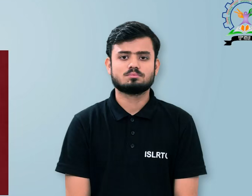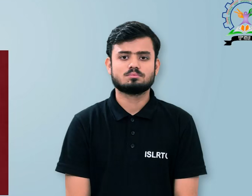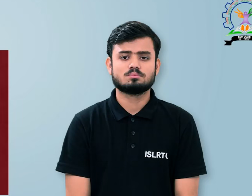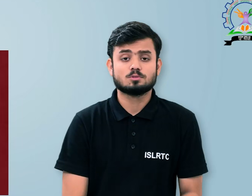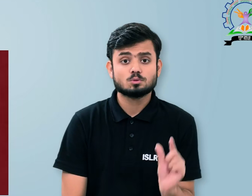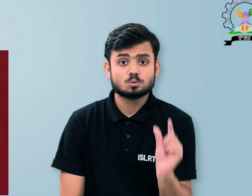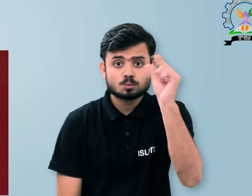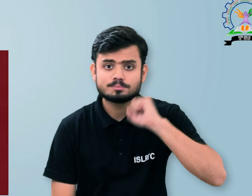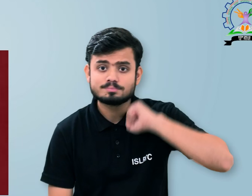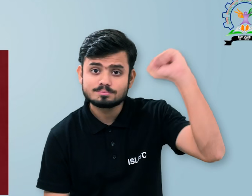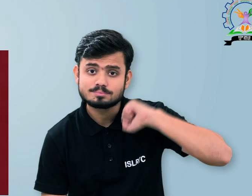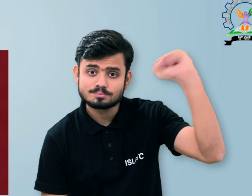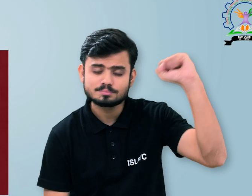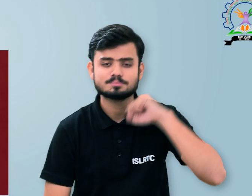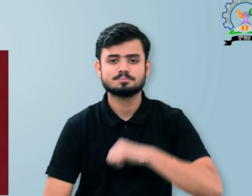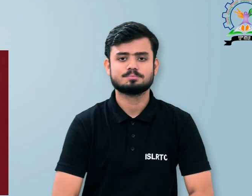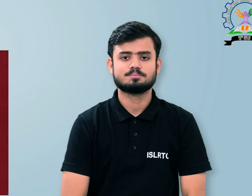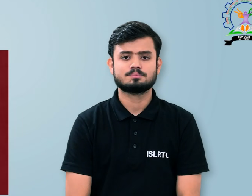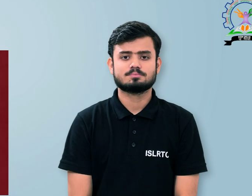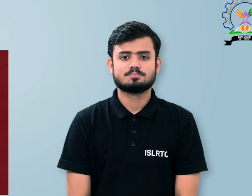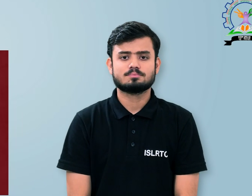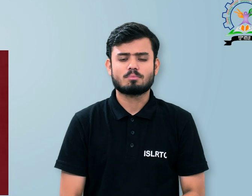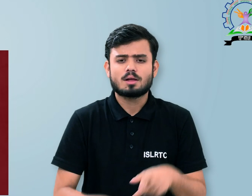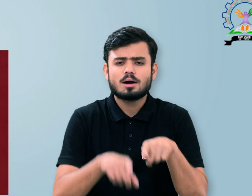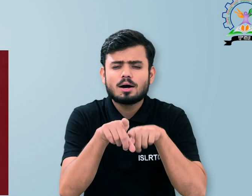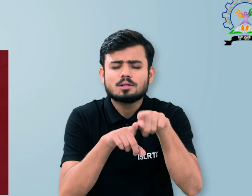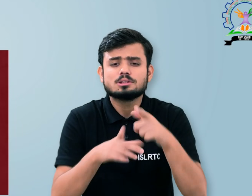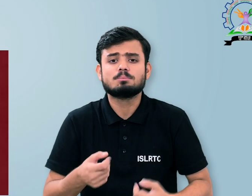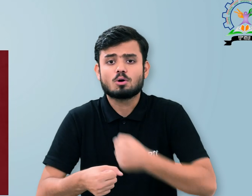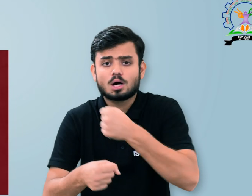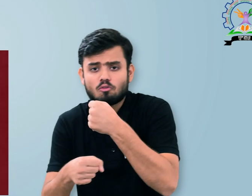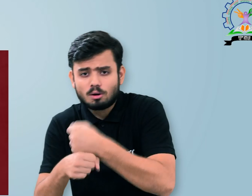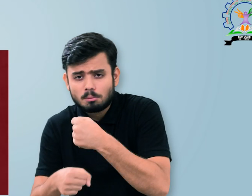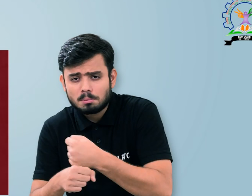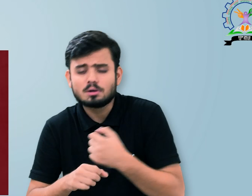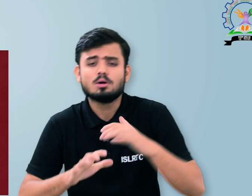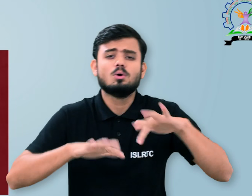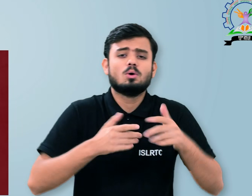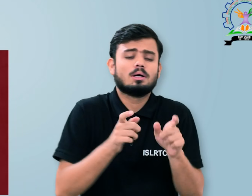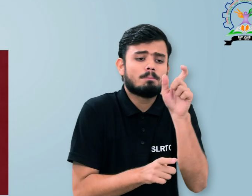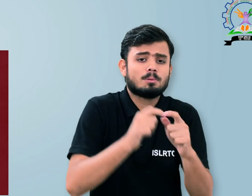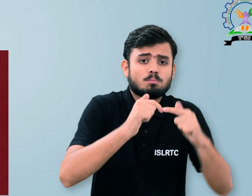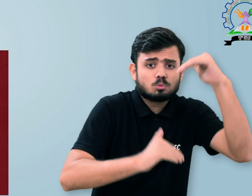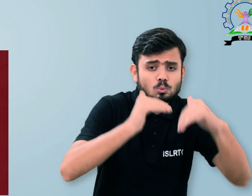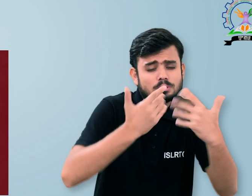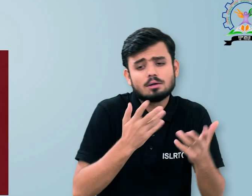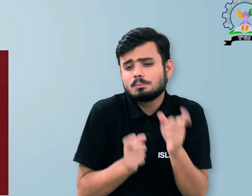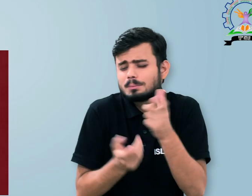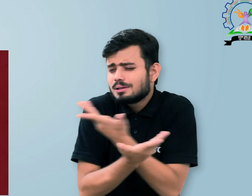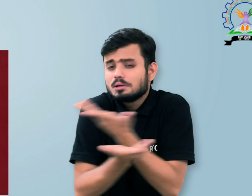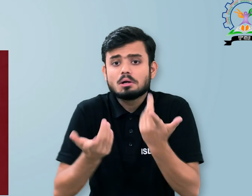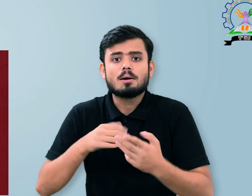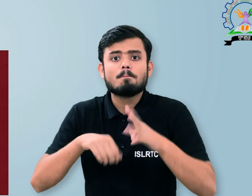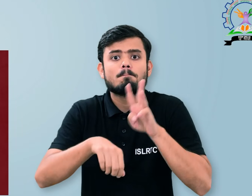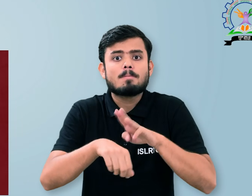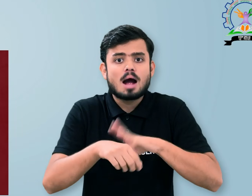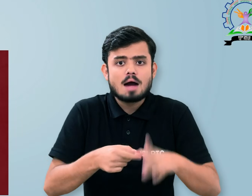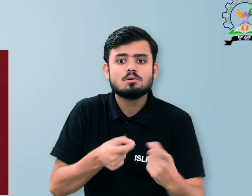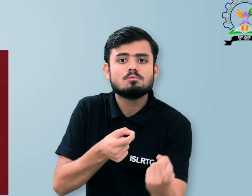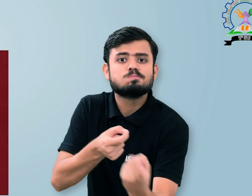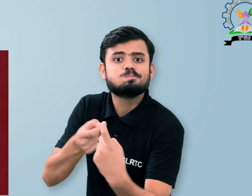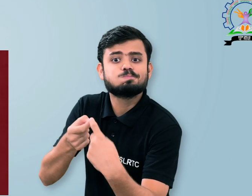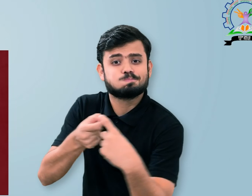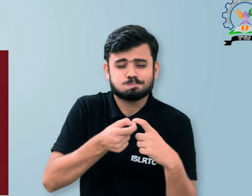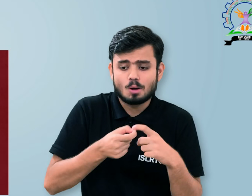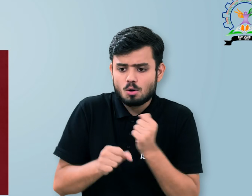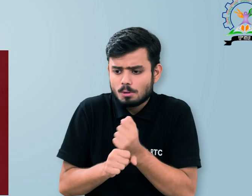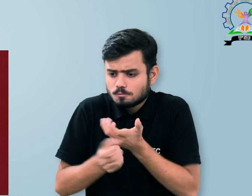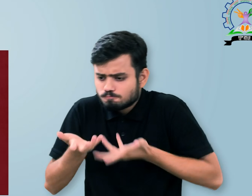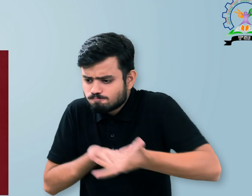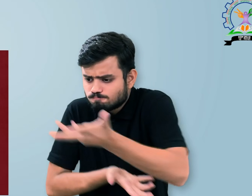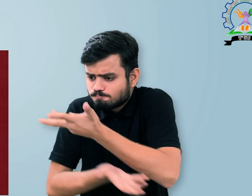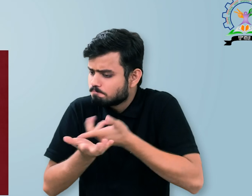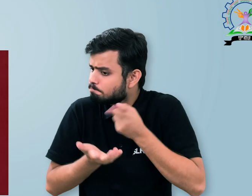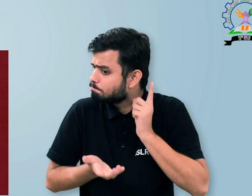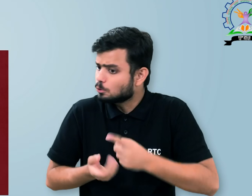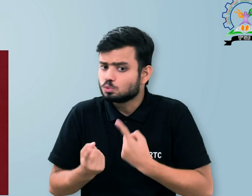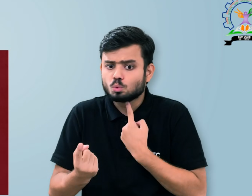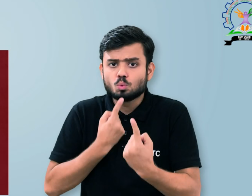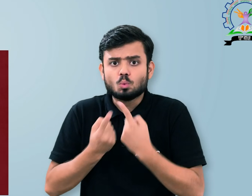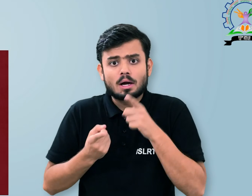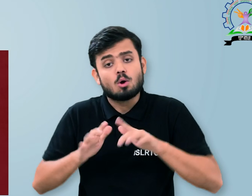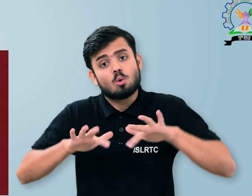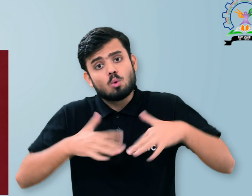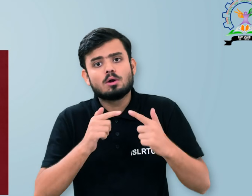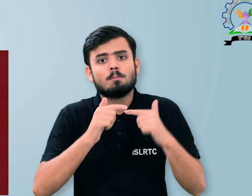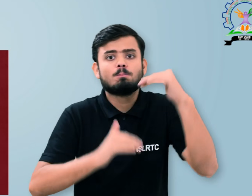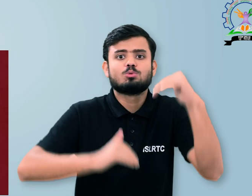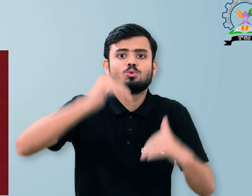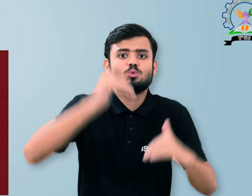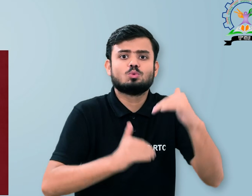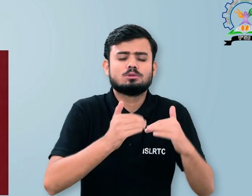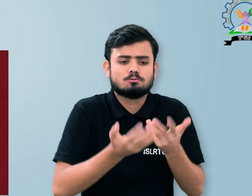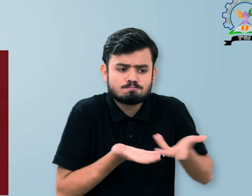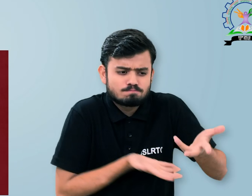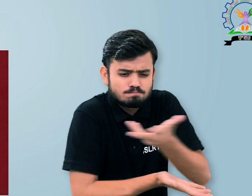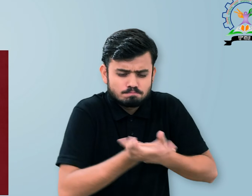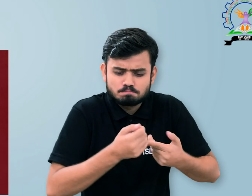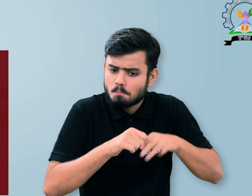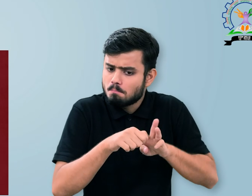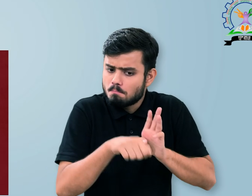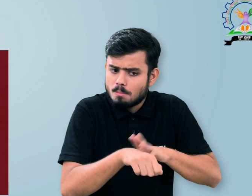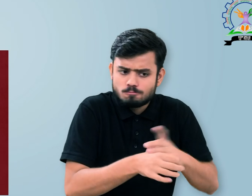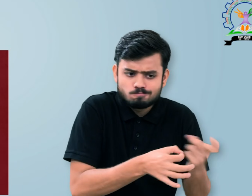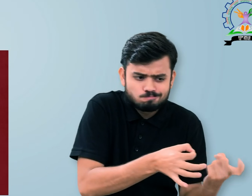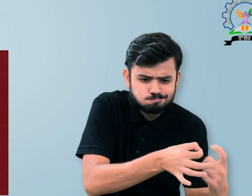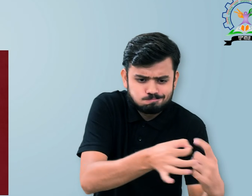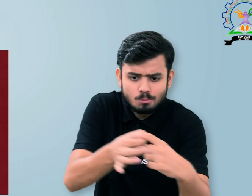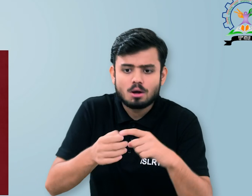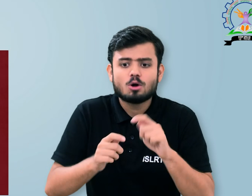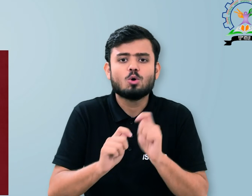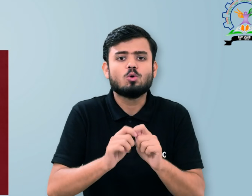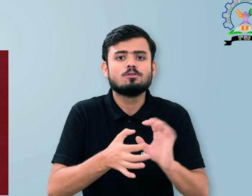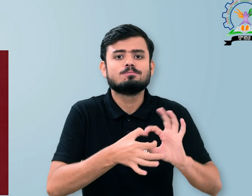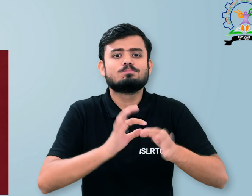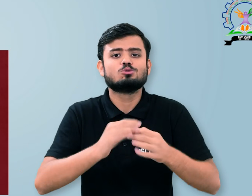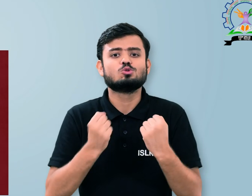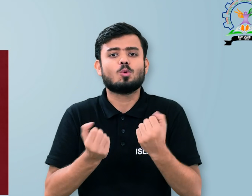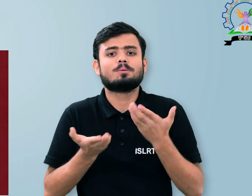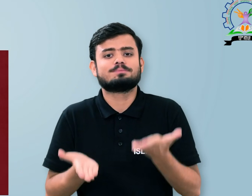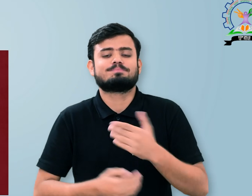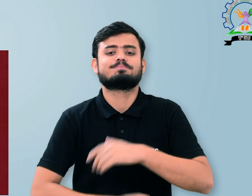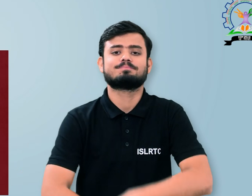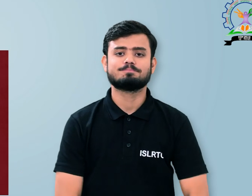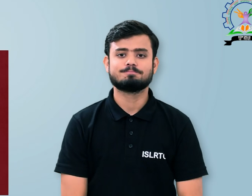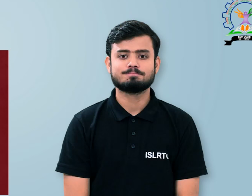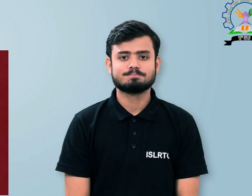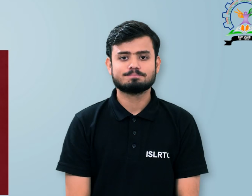Union The action or fact of joining or being joined, especially in a political context.